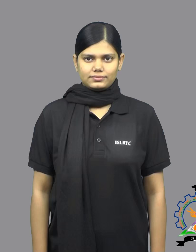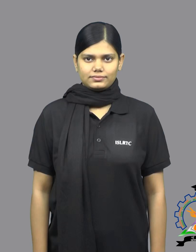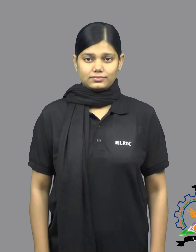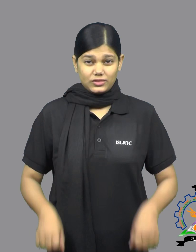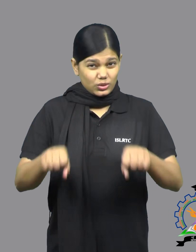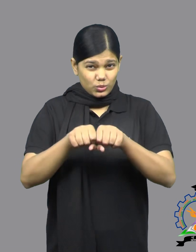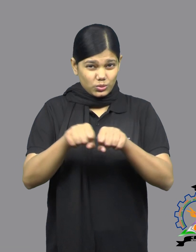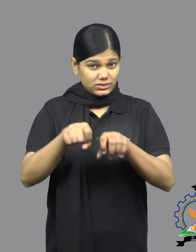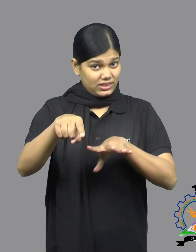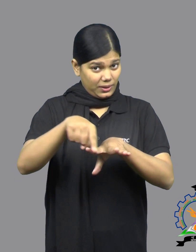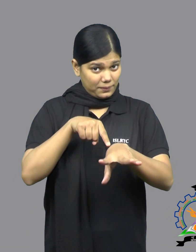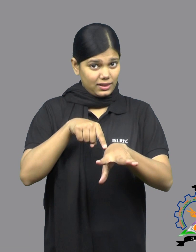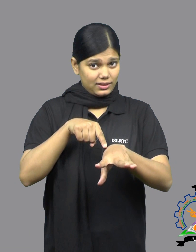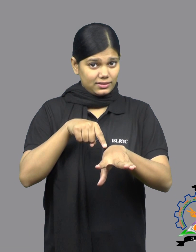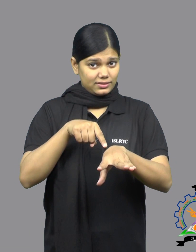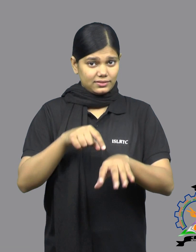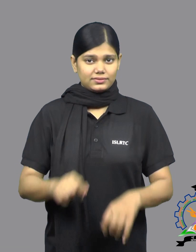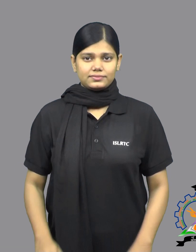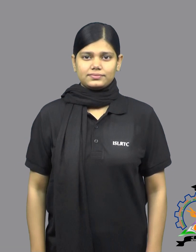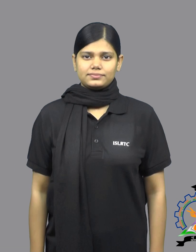Slippers